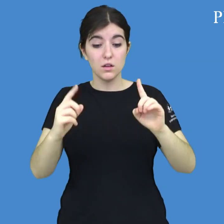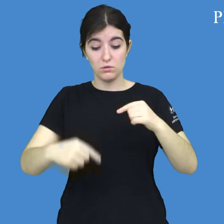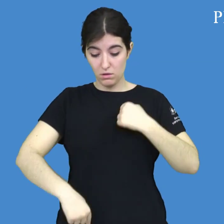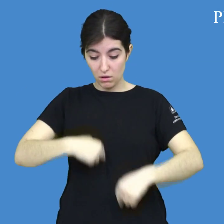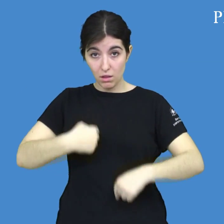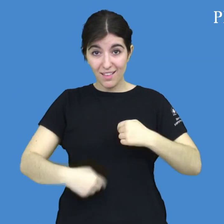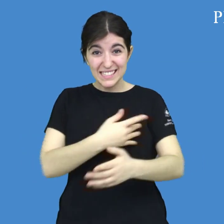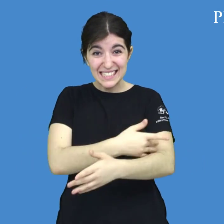circulación